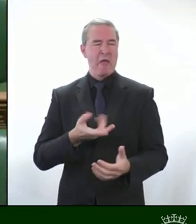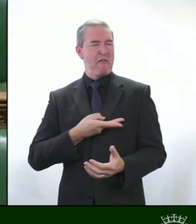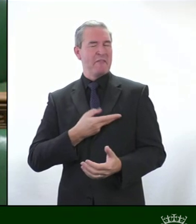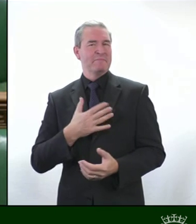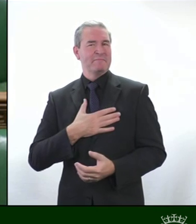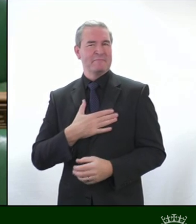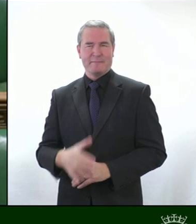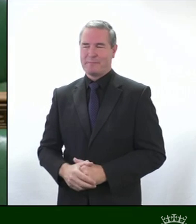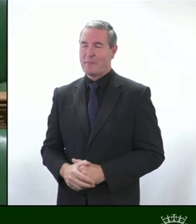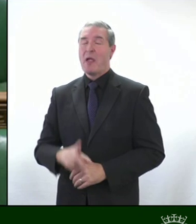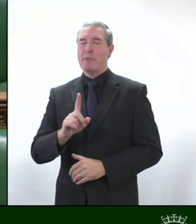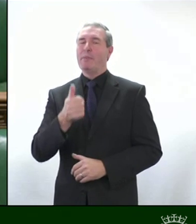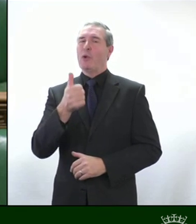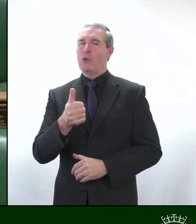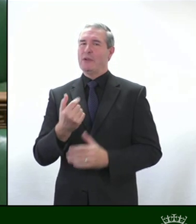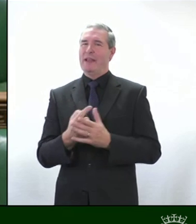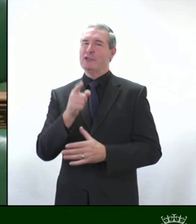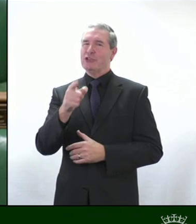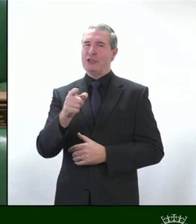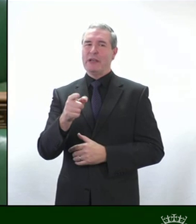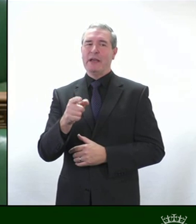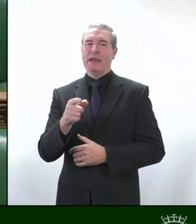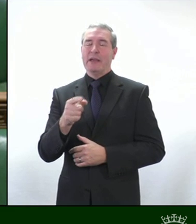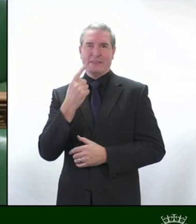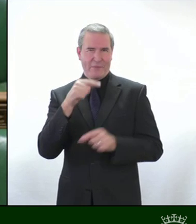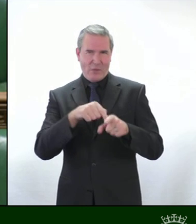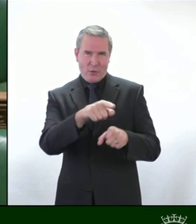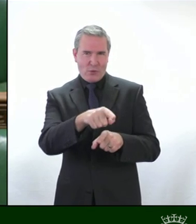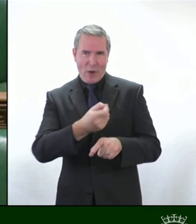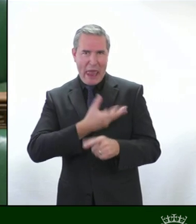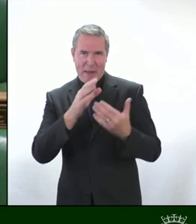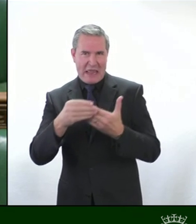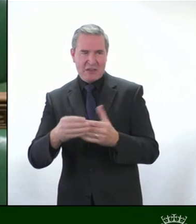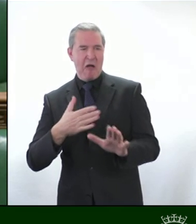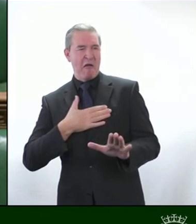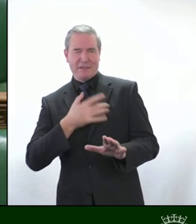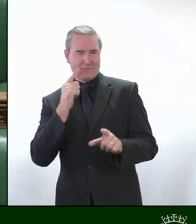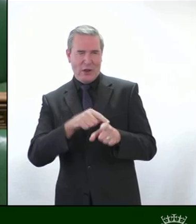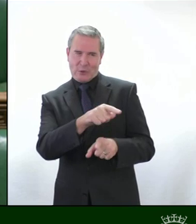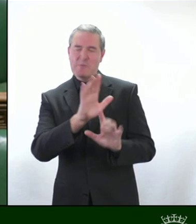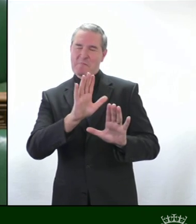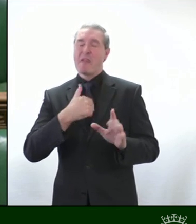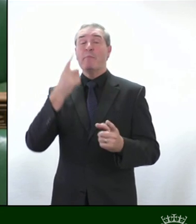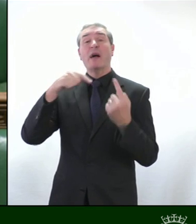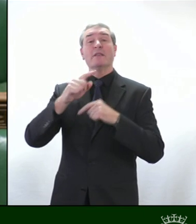She did not obey his instruction to dither.